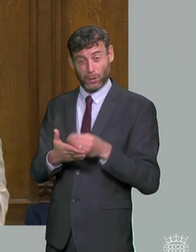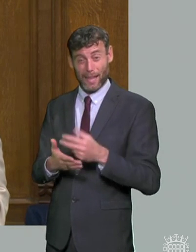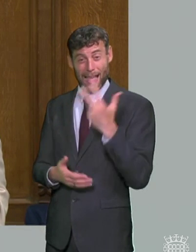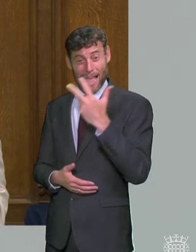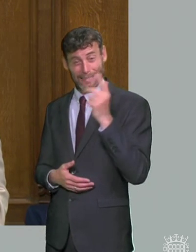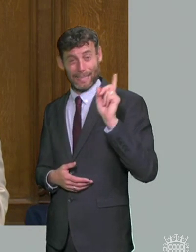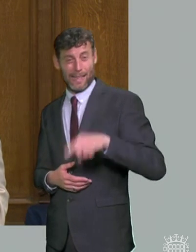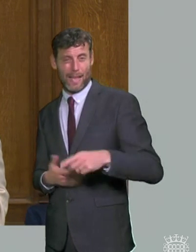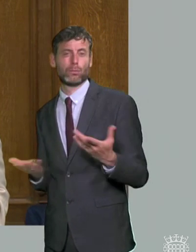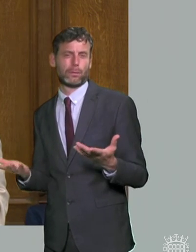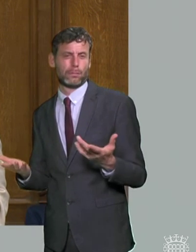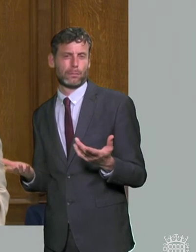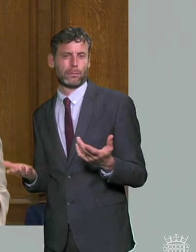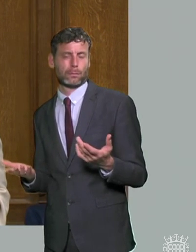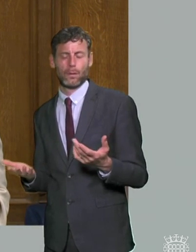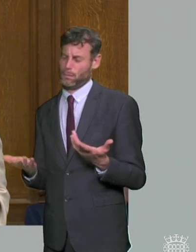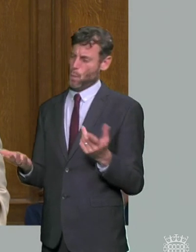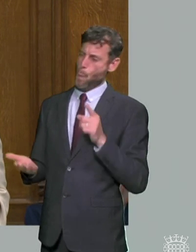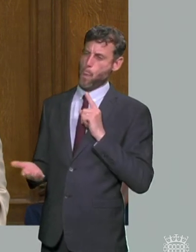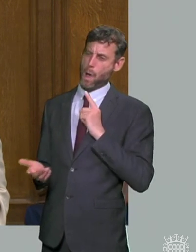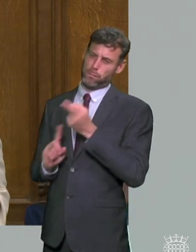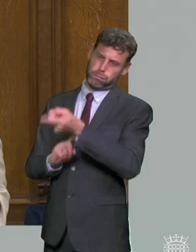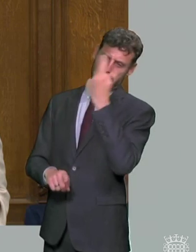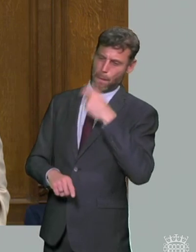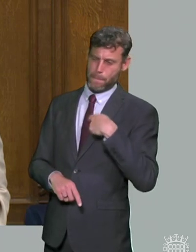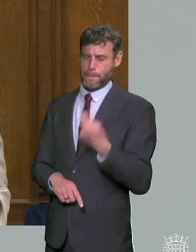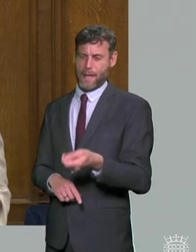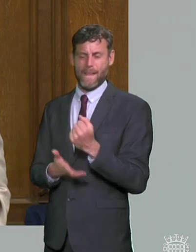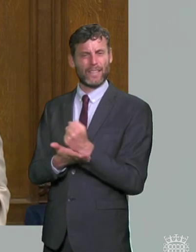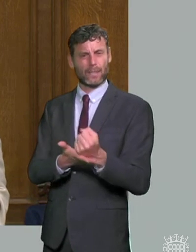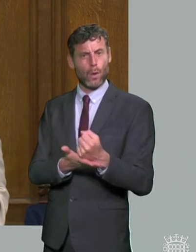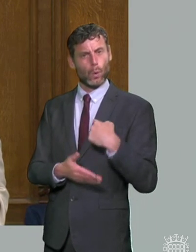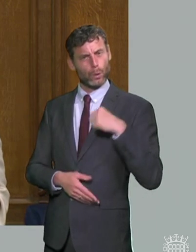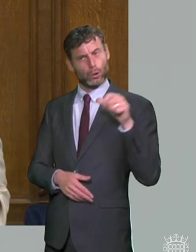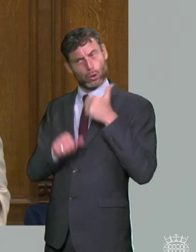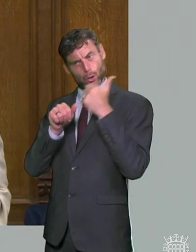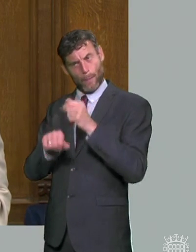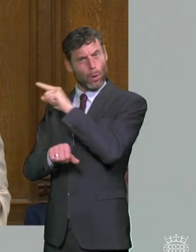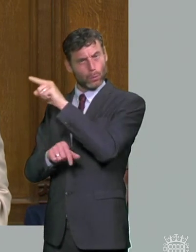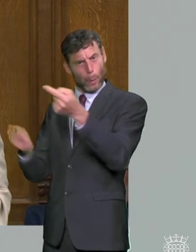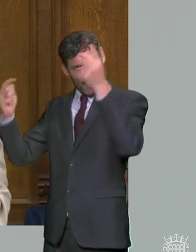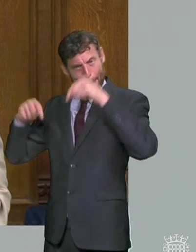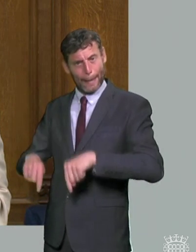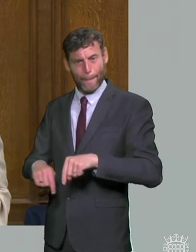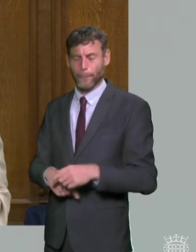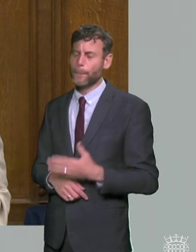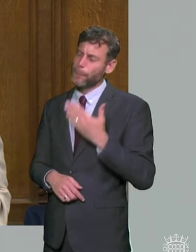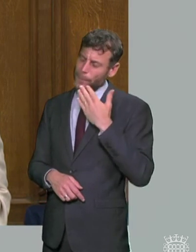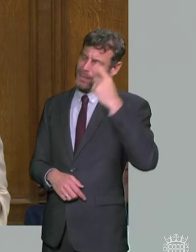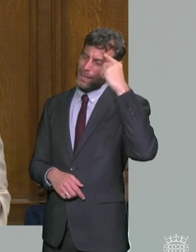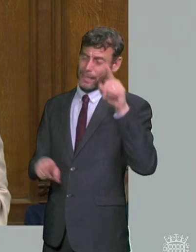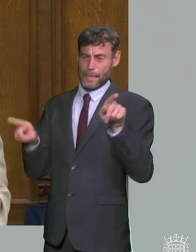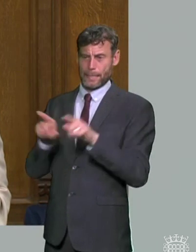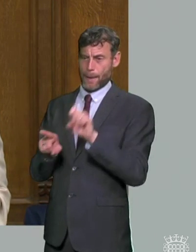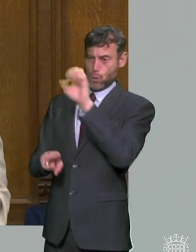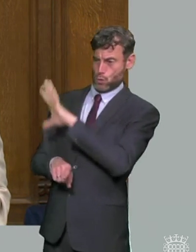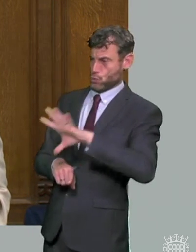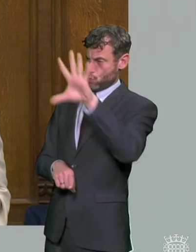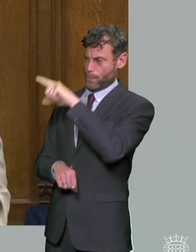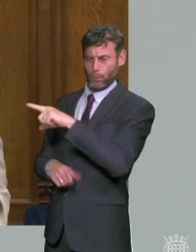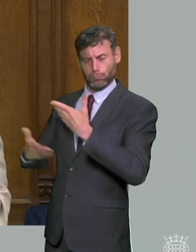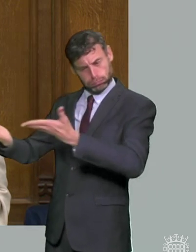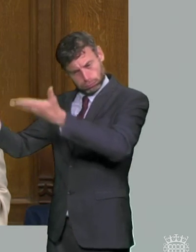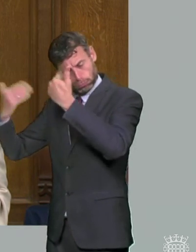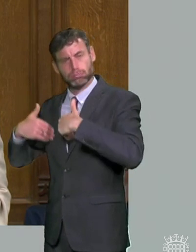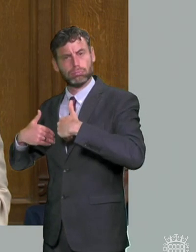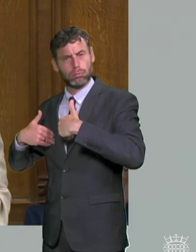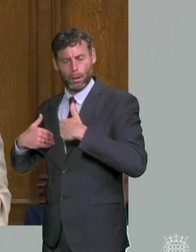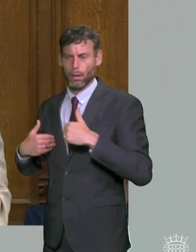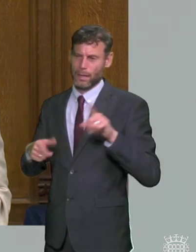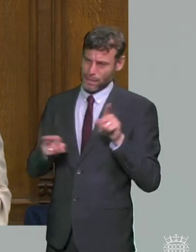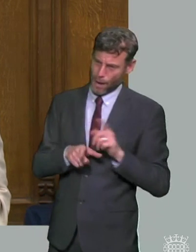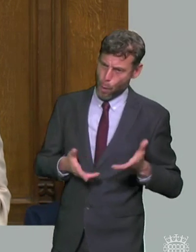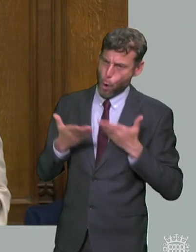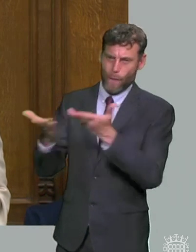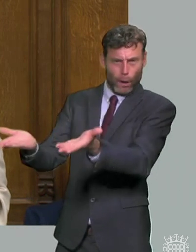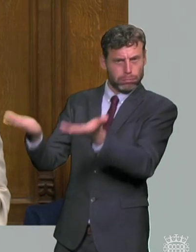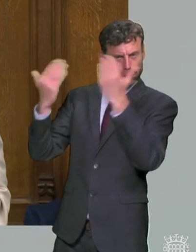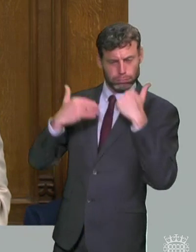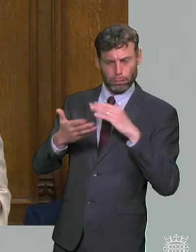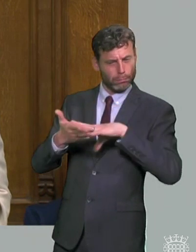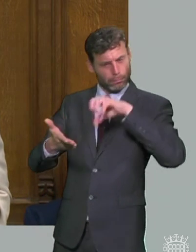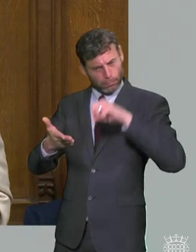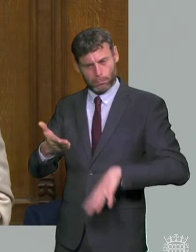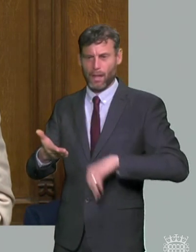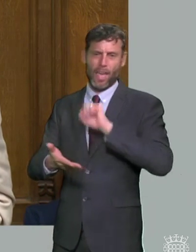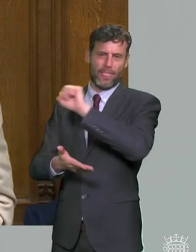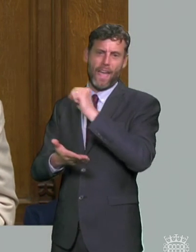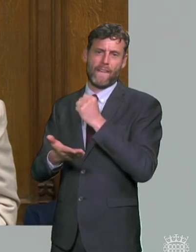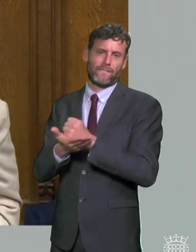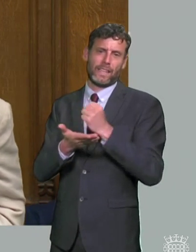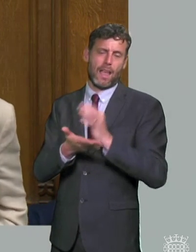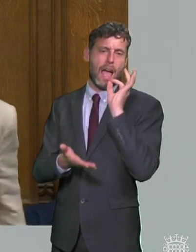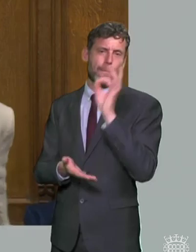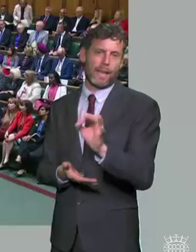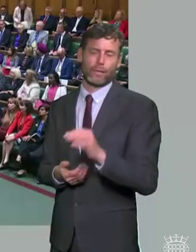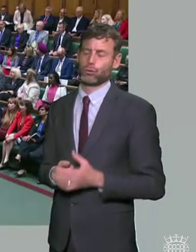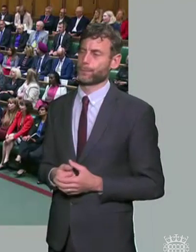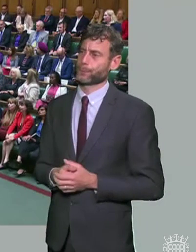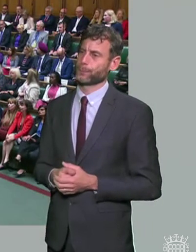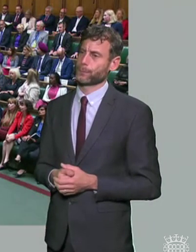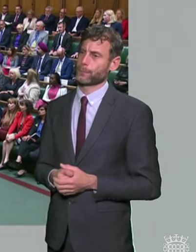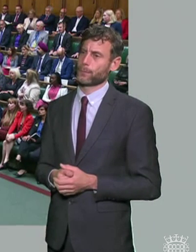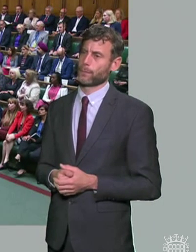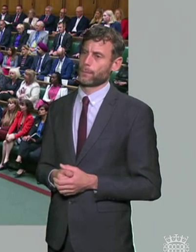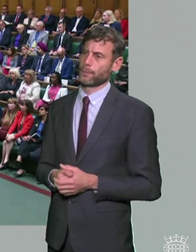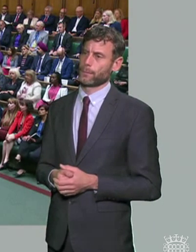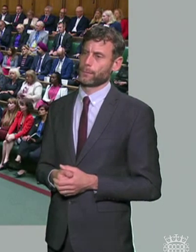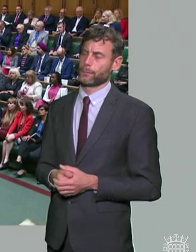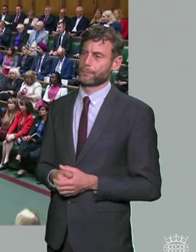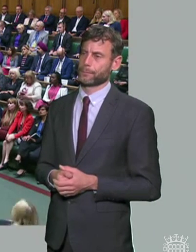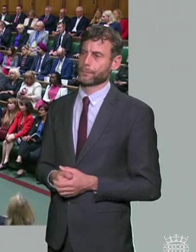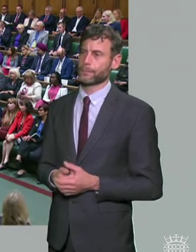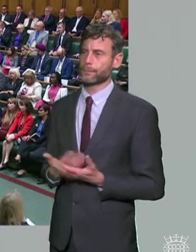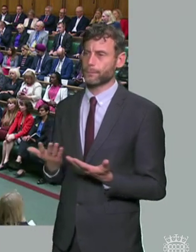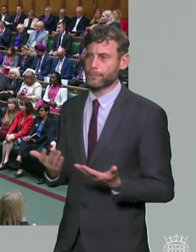We should be doing all we can to support these Ukrainian musicians, so will the Prime Minister match our European neighbours and enable these Ukrainian artists to tour to the UK this year by expediting their visa applications and waiving their visa fees?